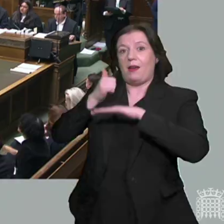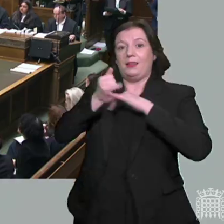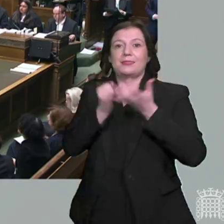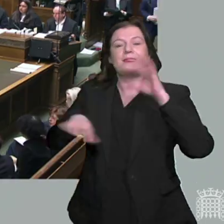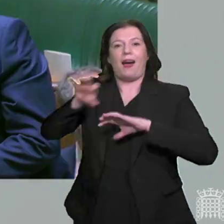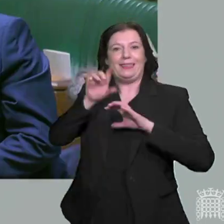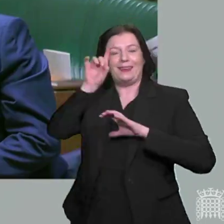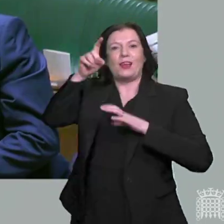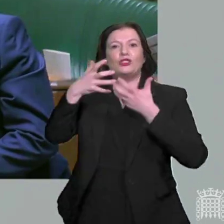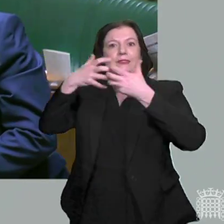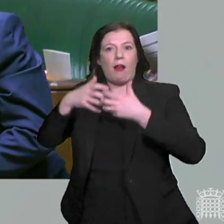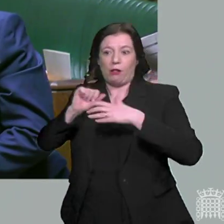It is a great privilege to open the batting for the new Department for Science, Innovation and Technology.